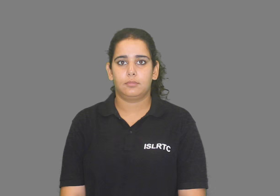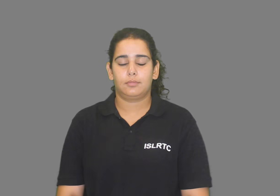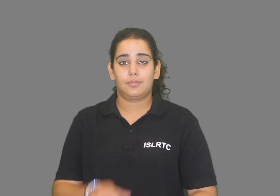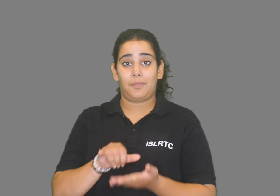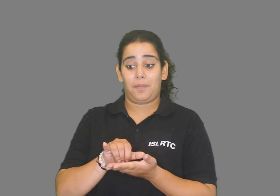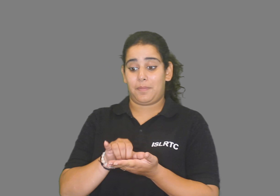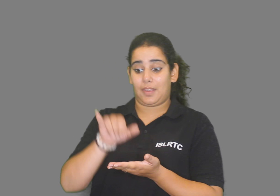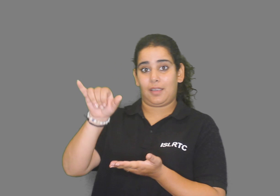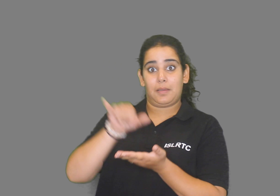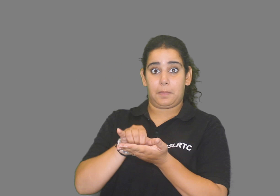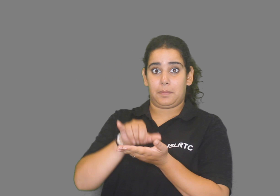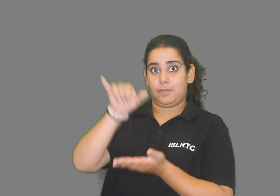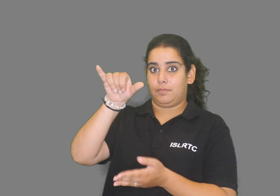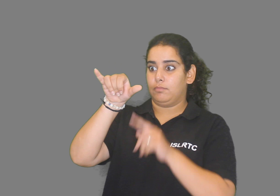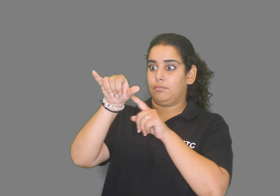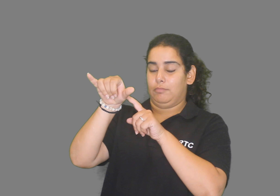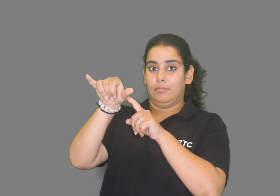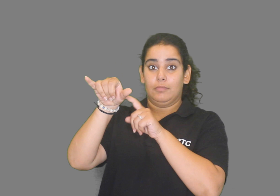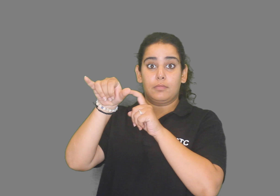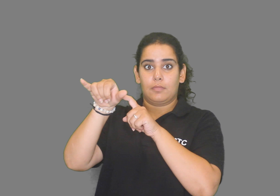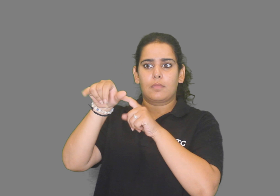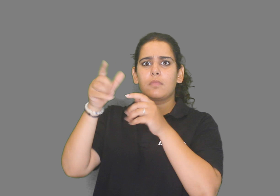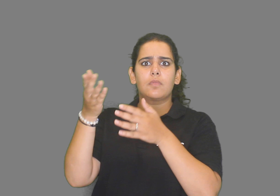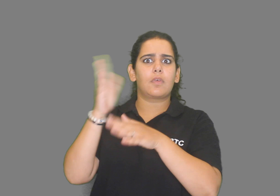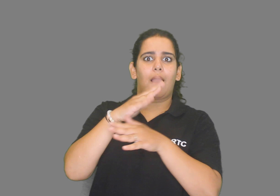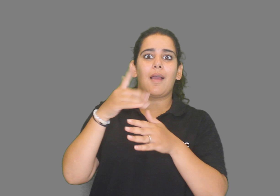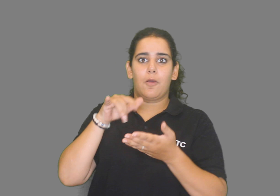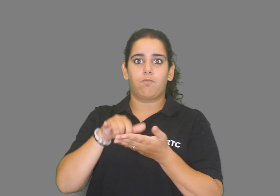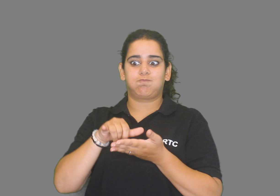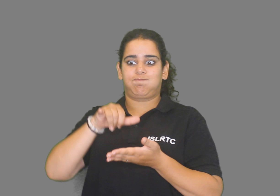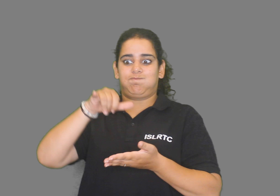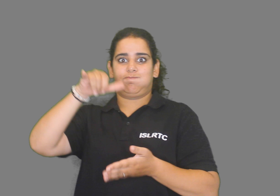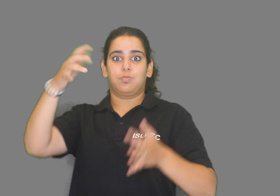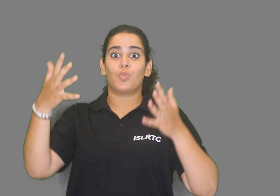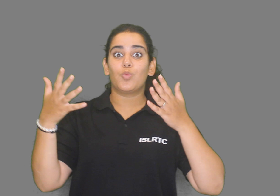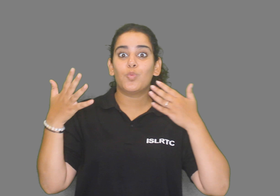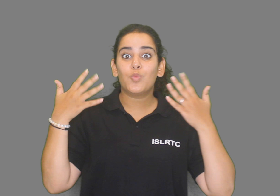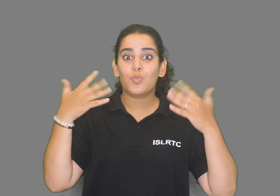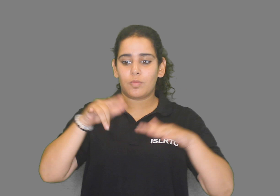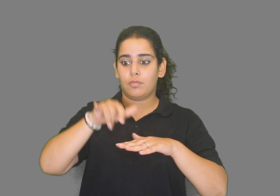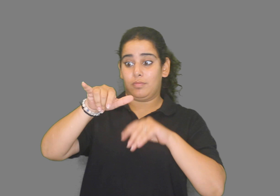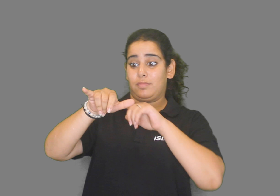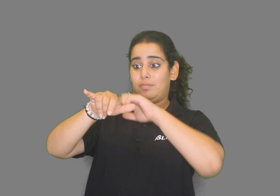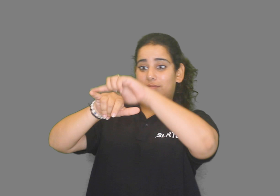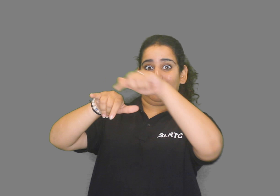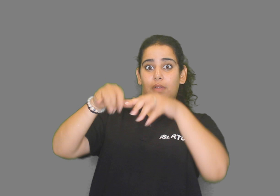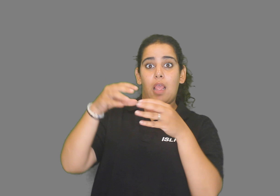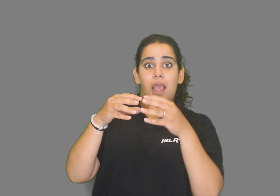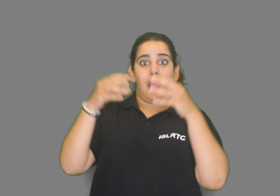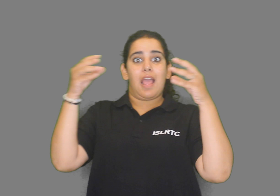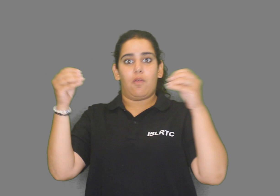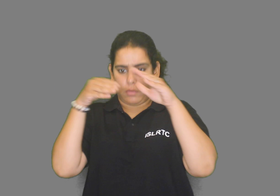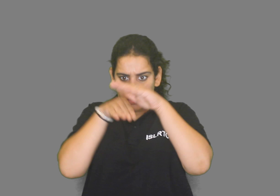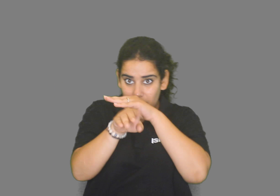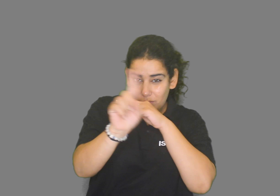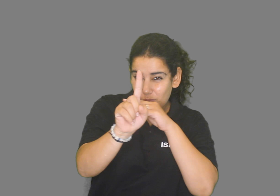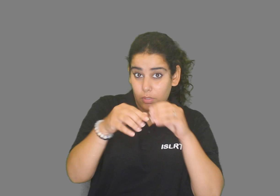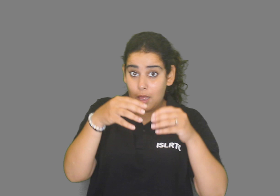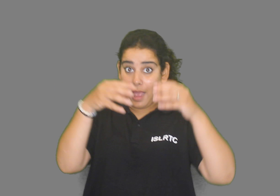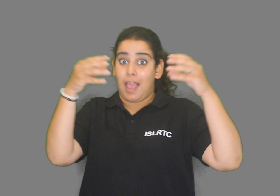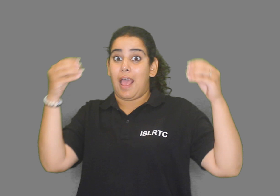Aerodynamic Of or having a shape which reduces the drag from air moving past